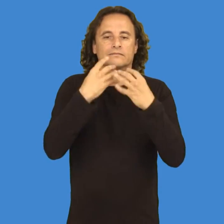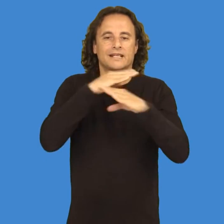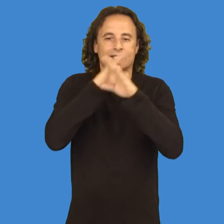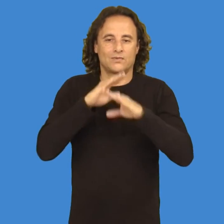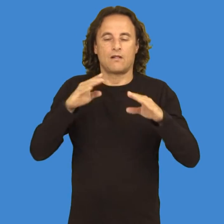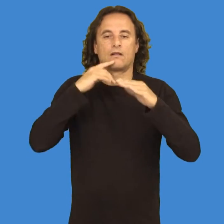resultado